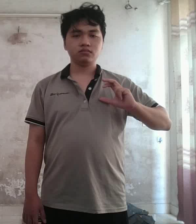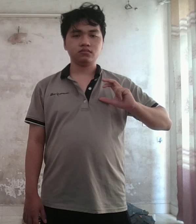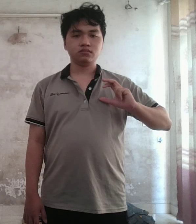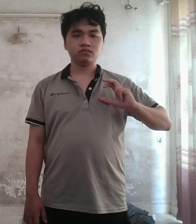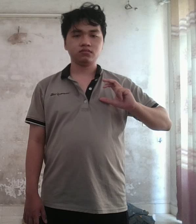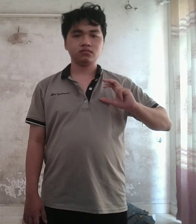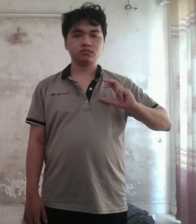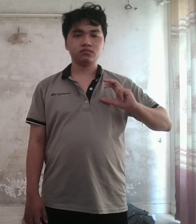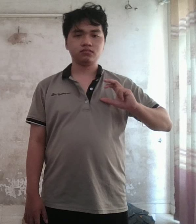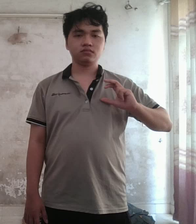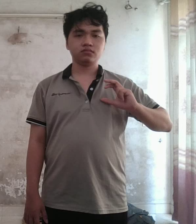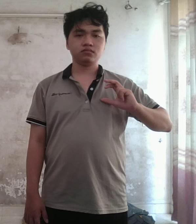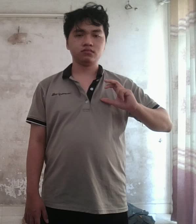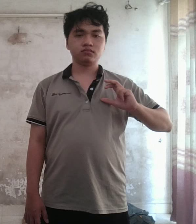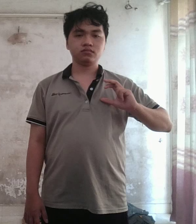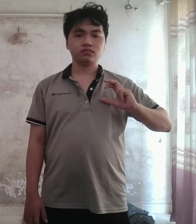giau co